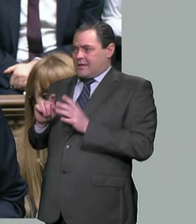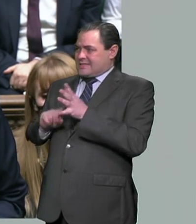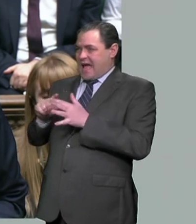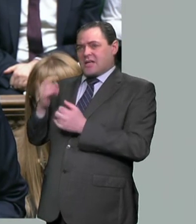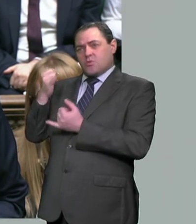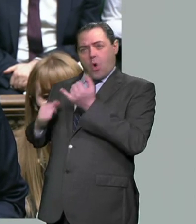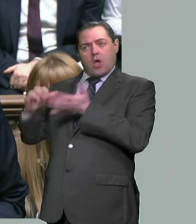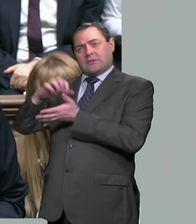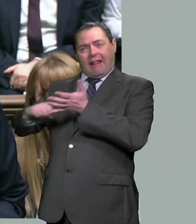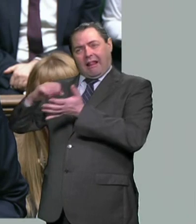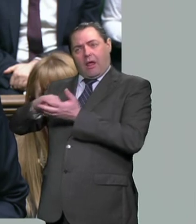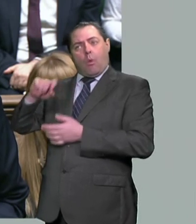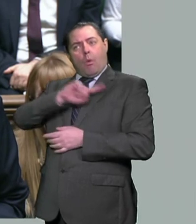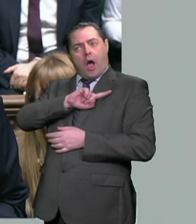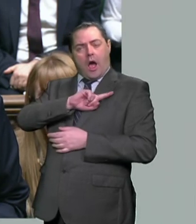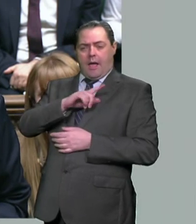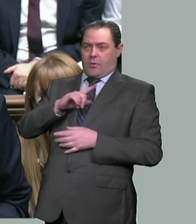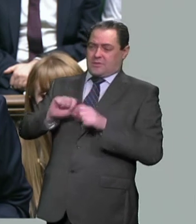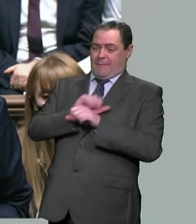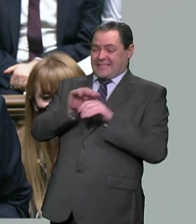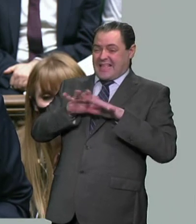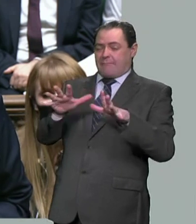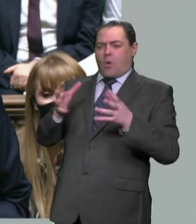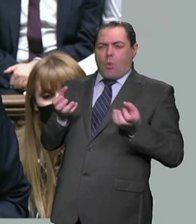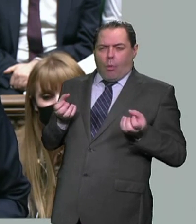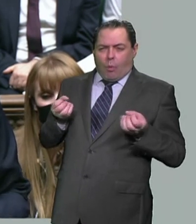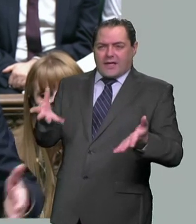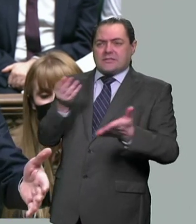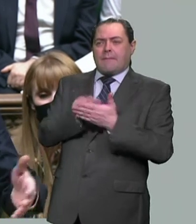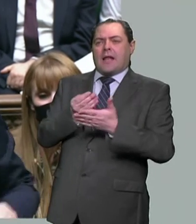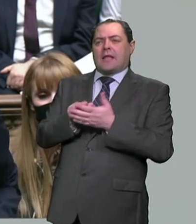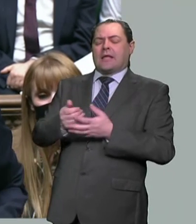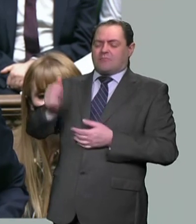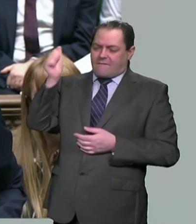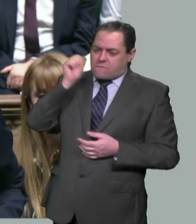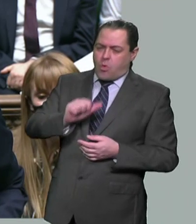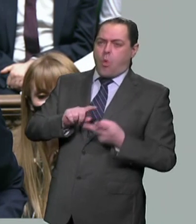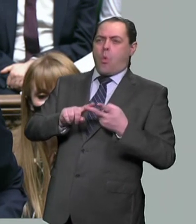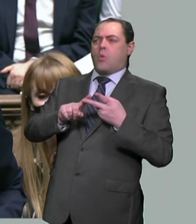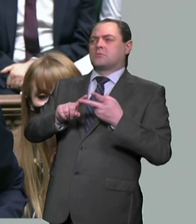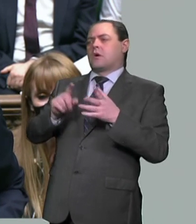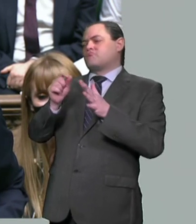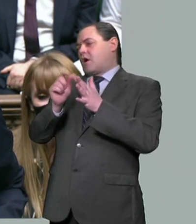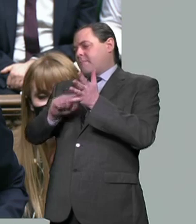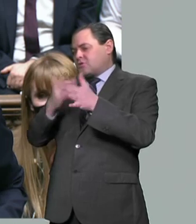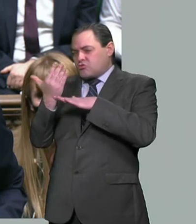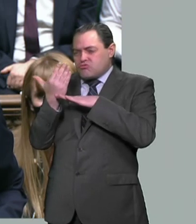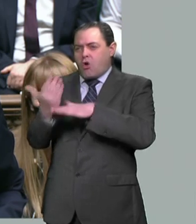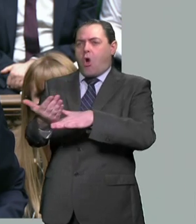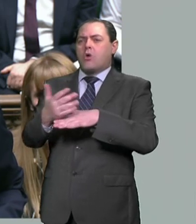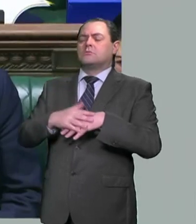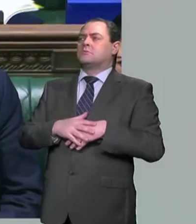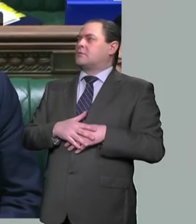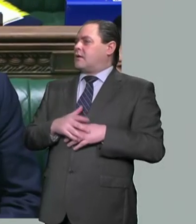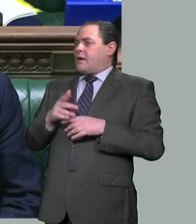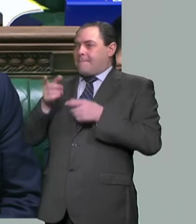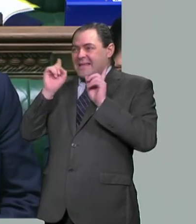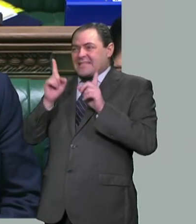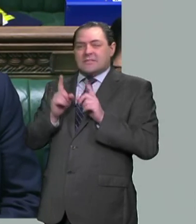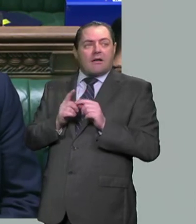Under this Government we have seen a pandemic of waste and fraud, from the Prime Minister’s yacht to Government contracts for mates of Ministers.